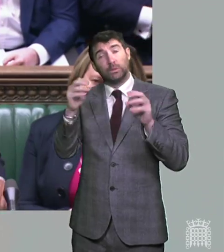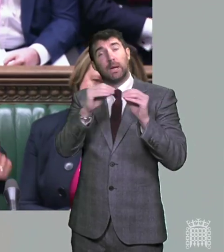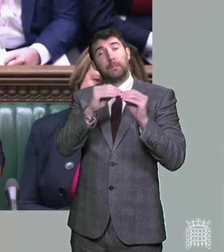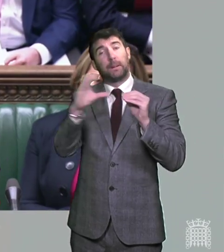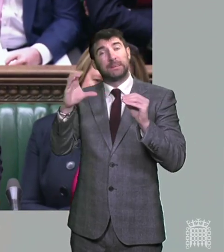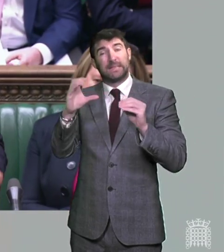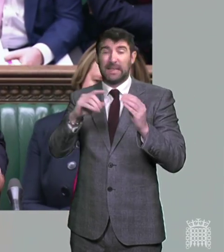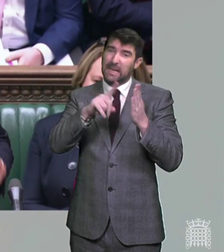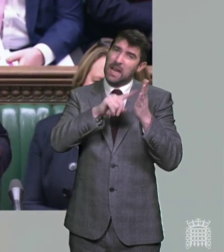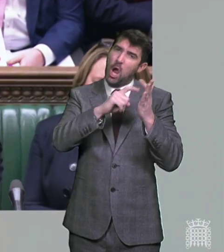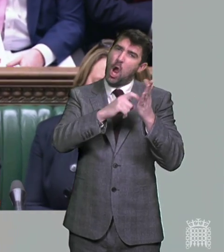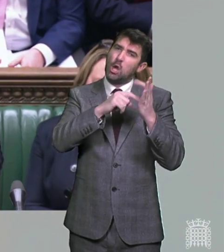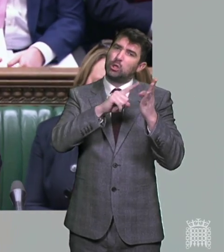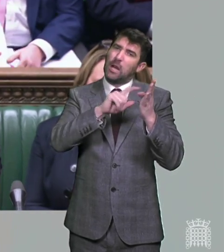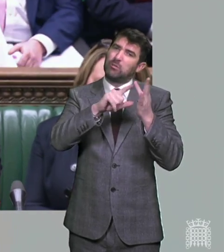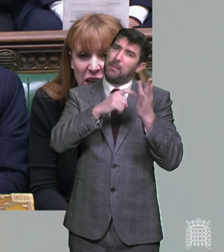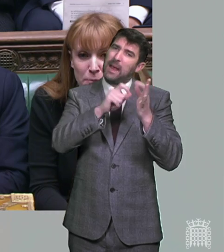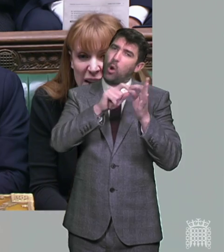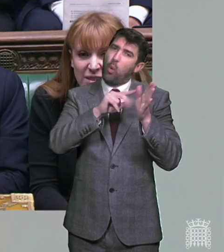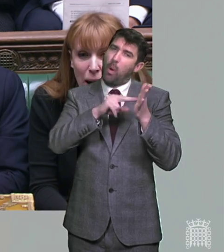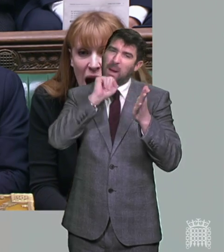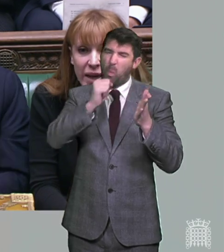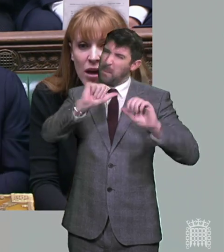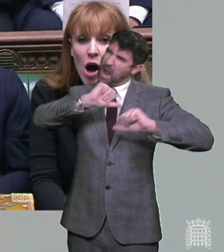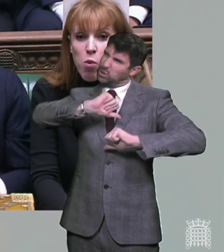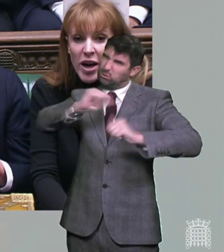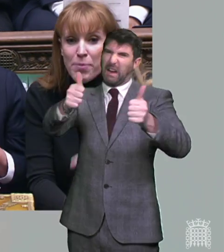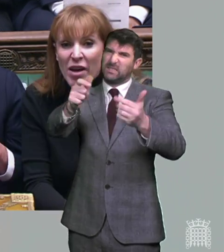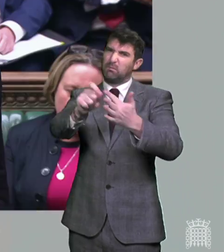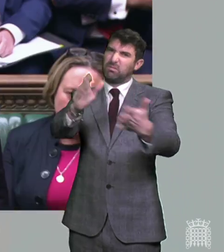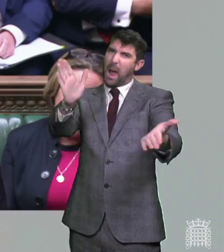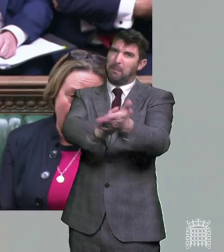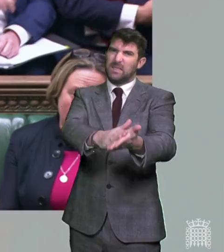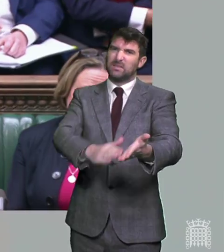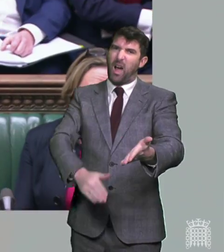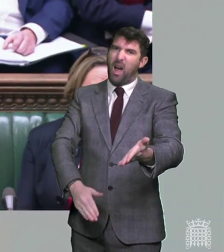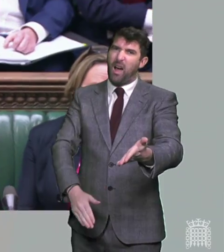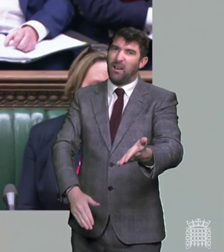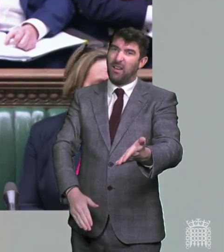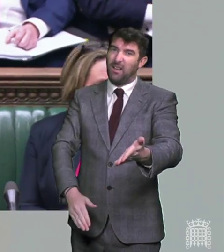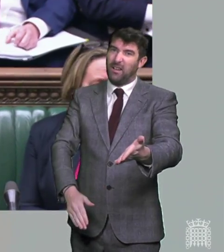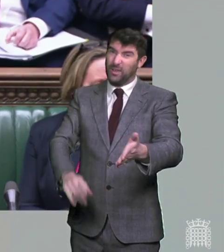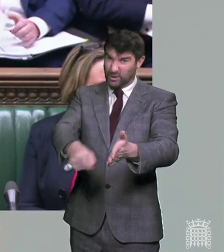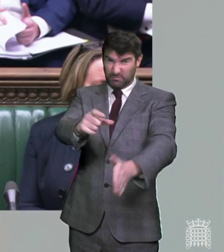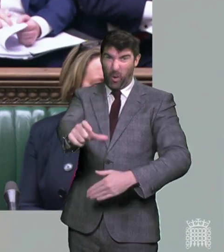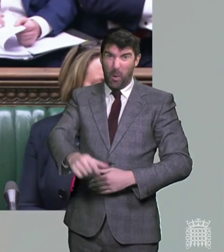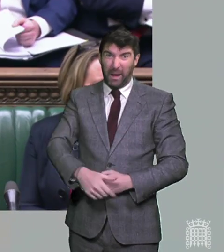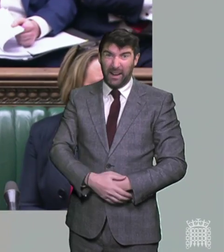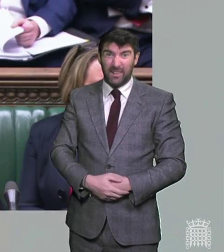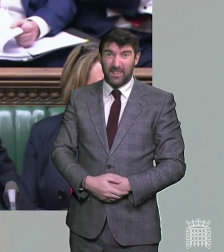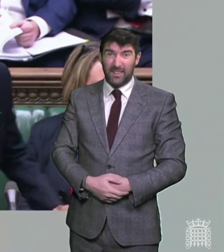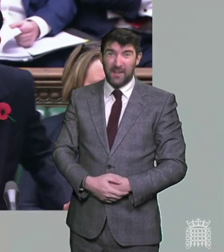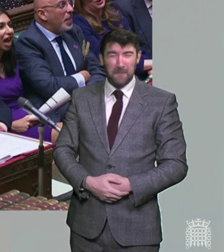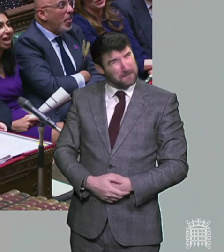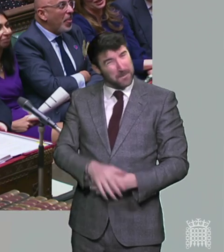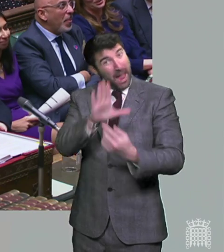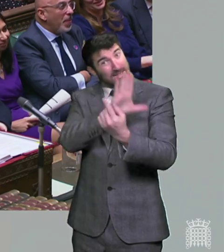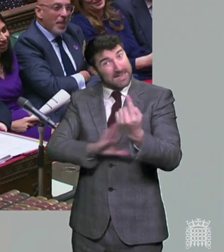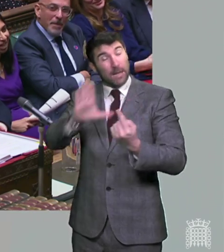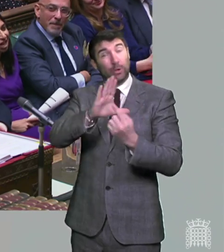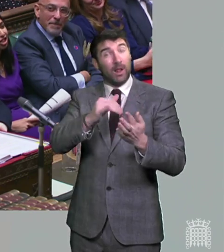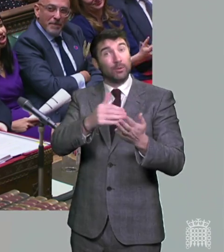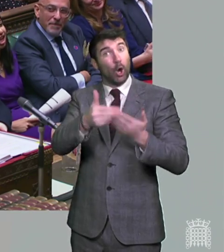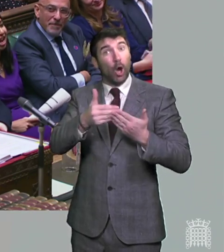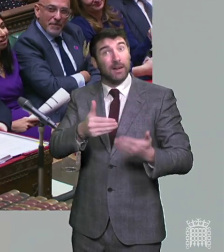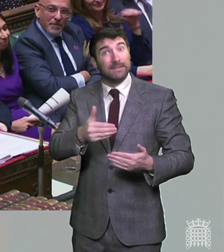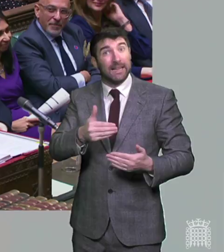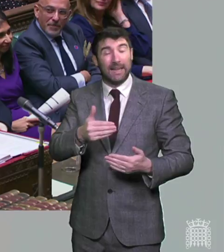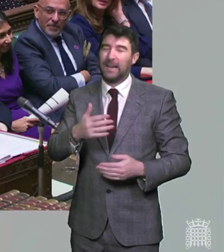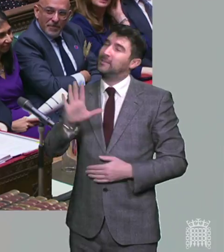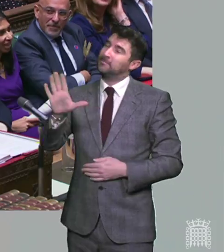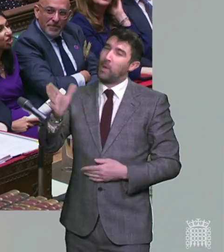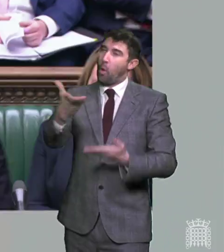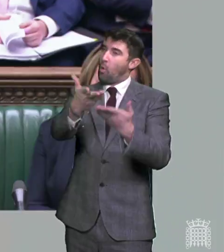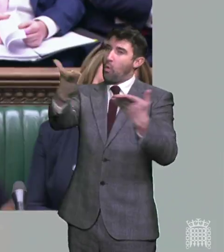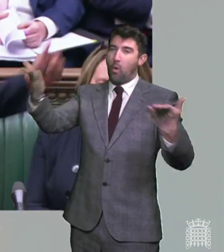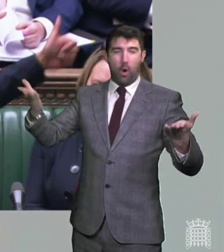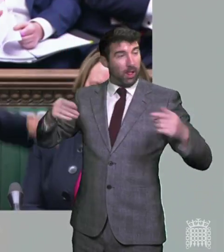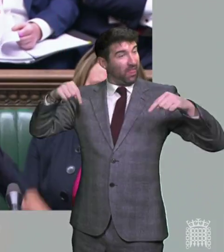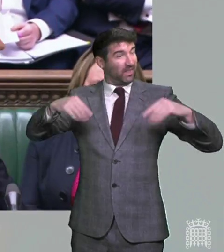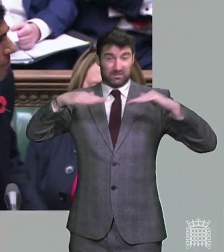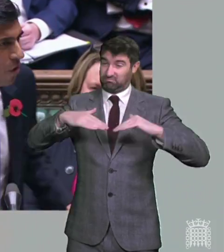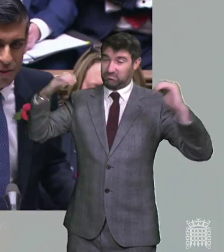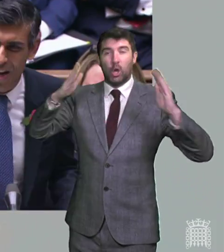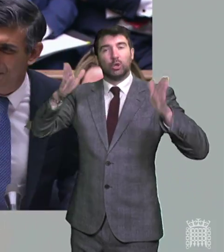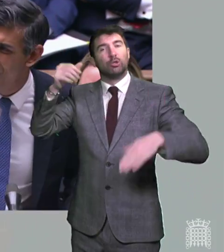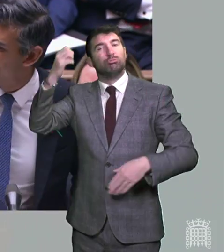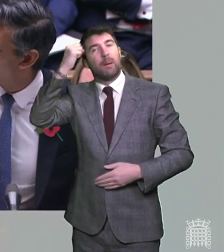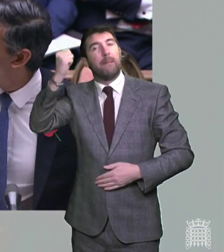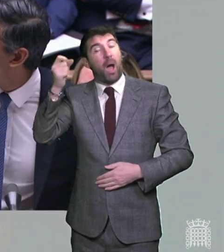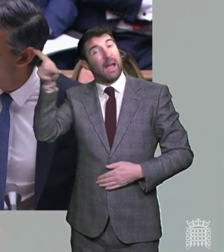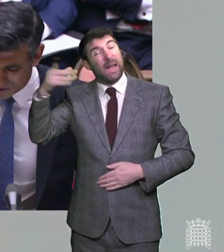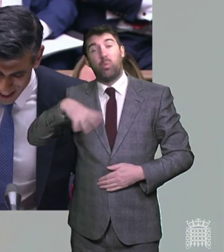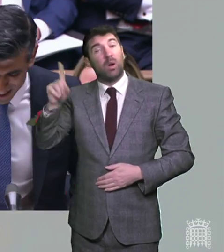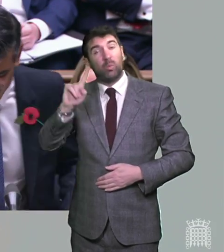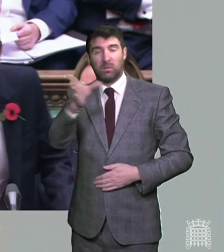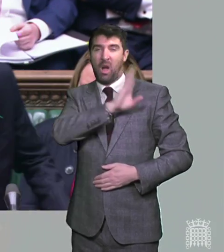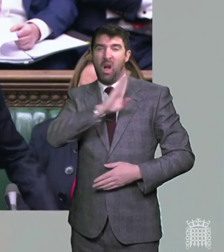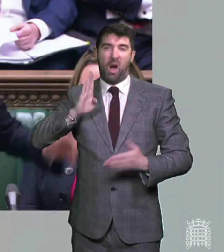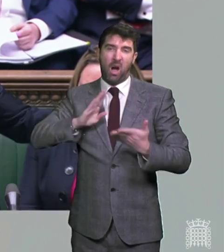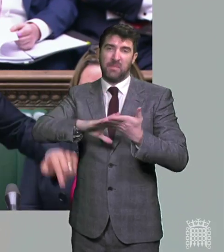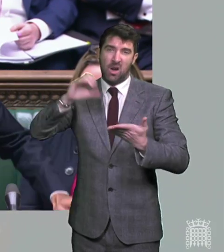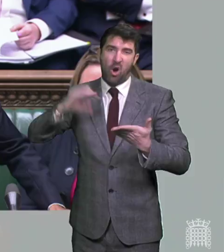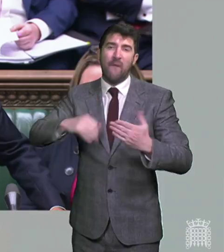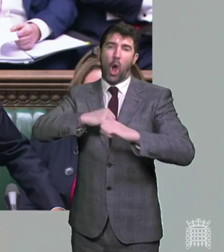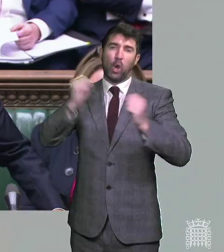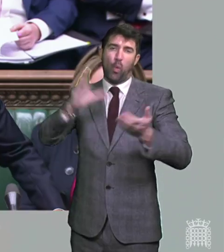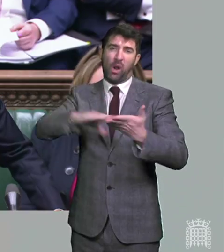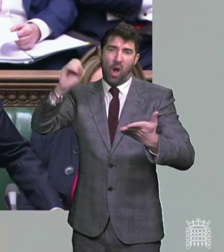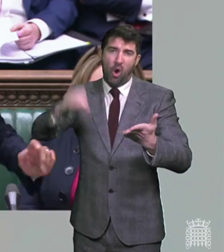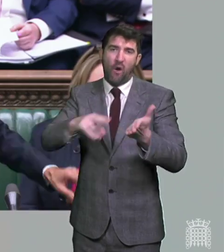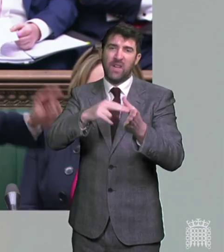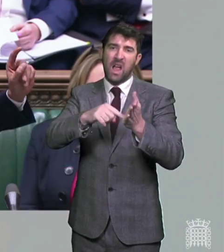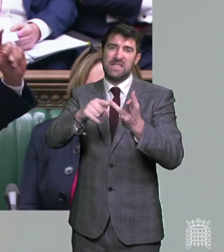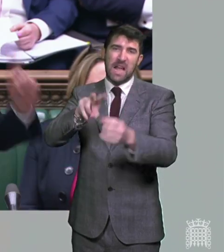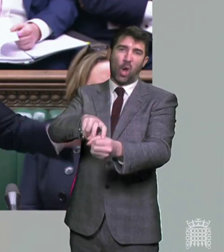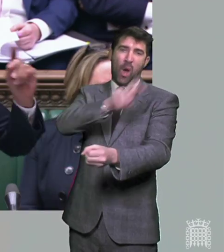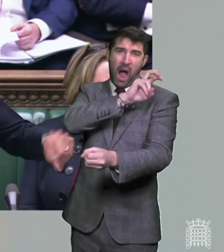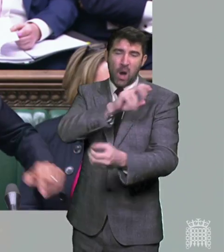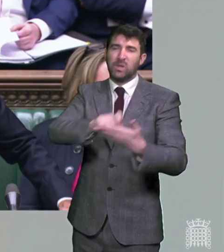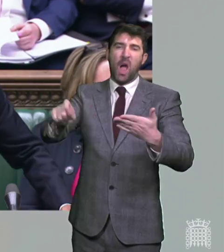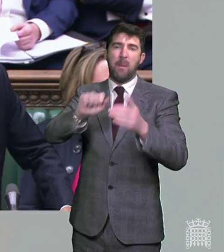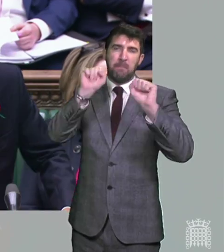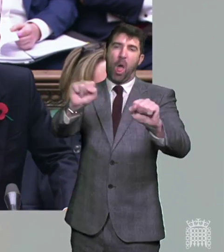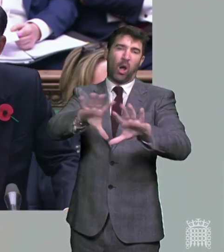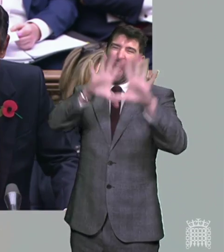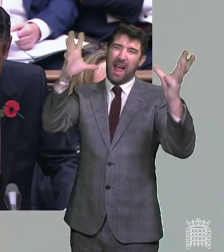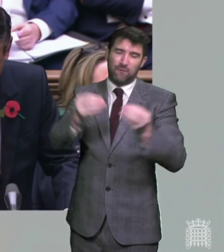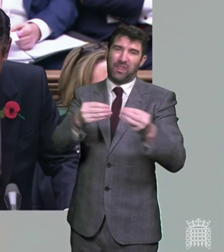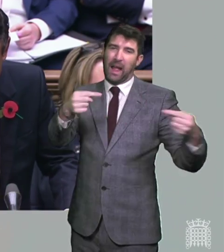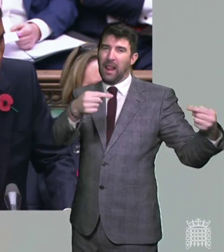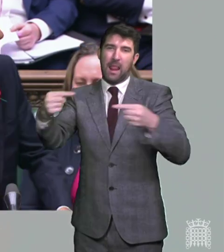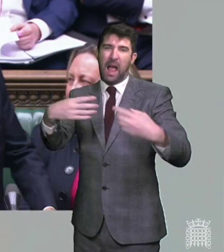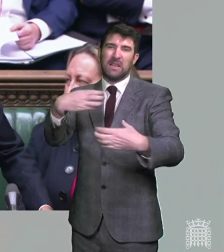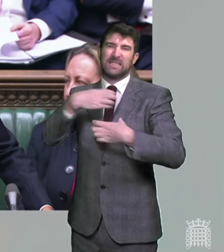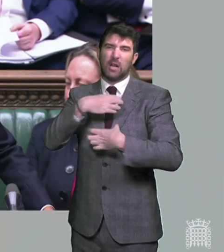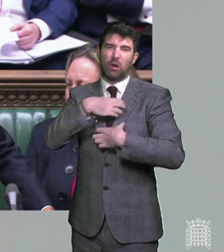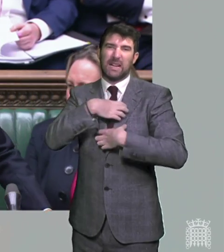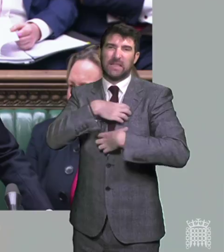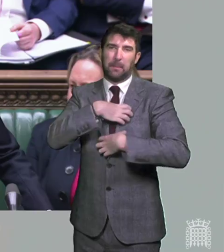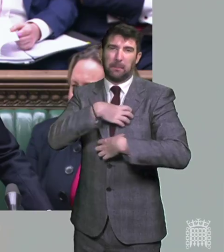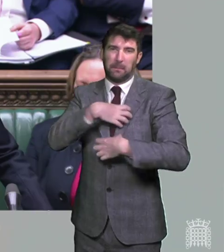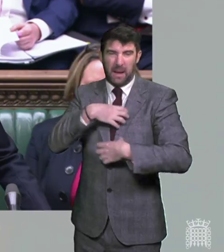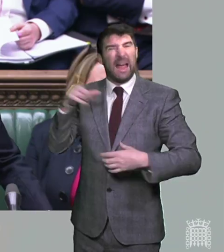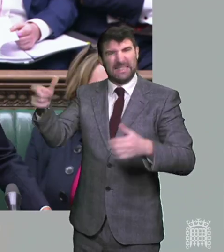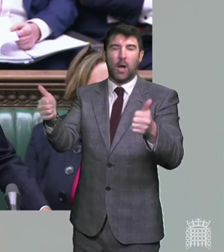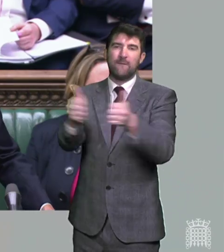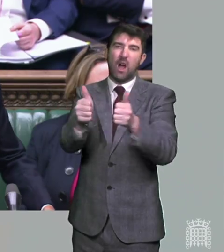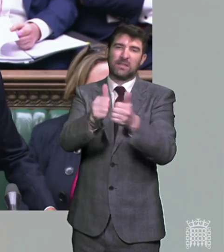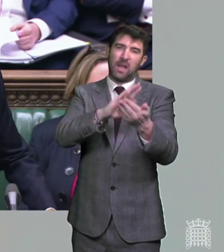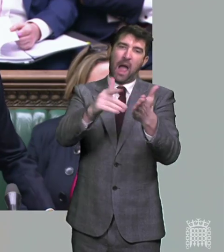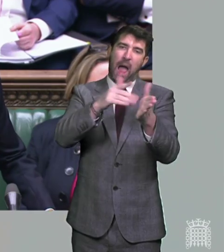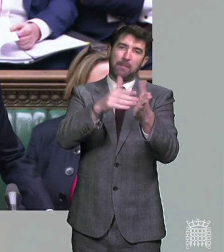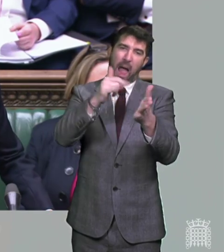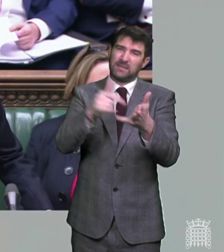do think Jeremy Corbyn would make a great Prime Minister.” Let us remember that national security agenda: abolishing our armed forces, scrapping the nuclear deterrent, withdrawing from NATO, voting against every single anti-terror law we tried, and befriending Hamas and Hezbollah.